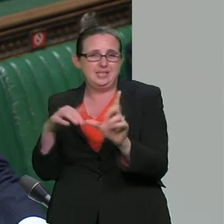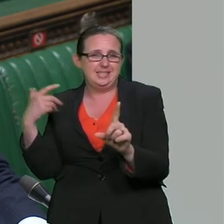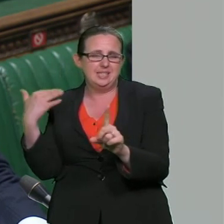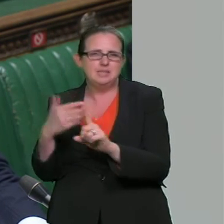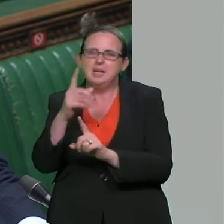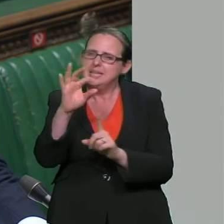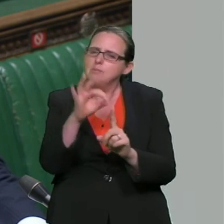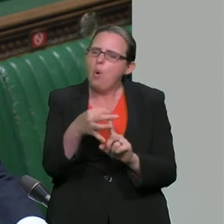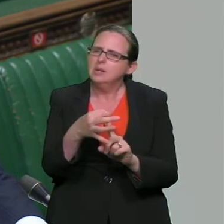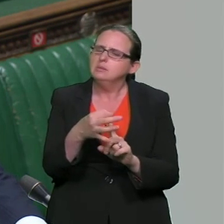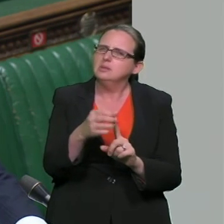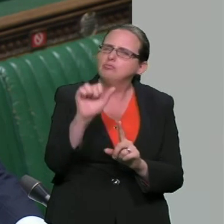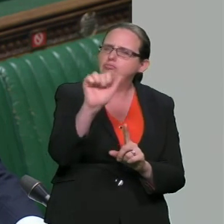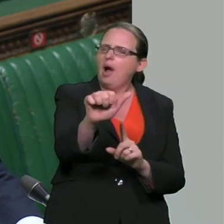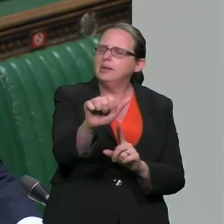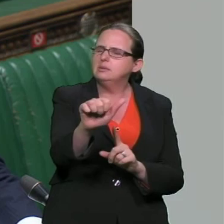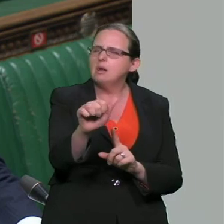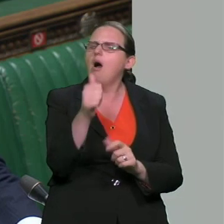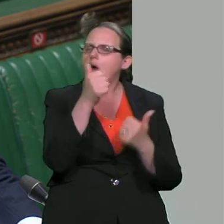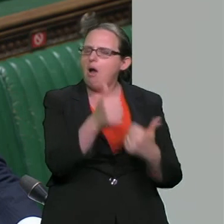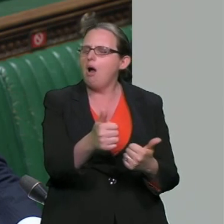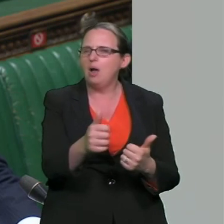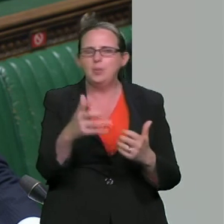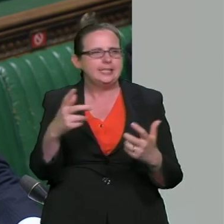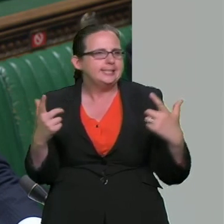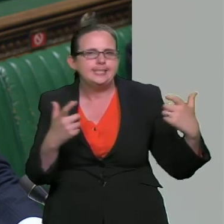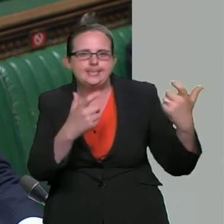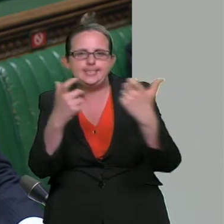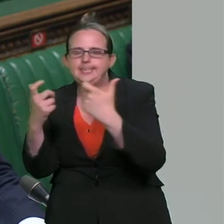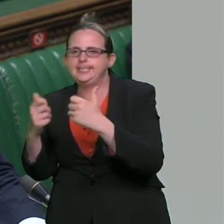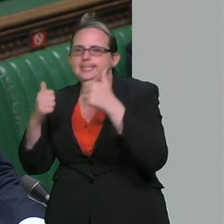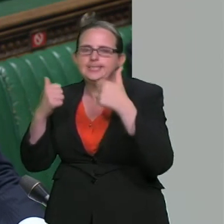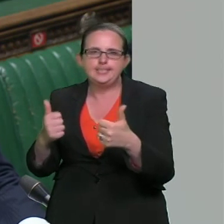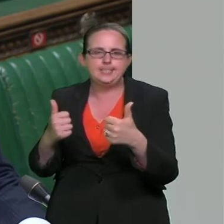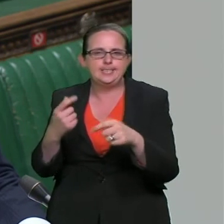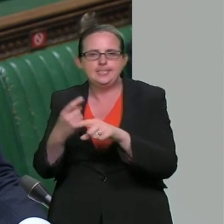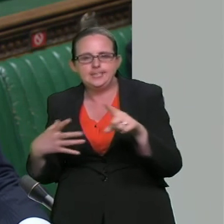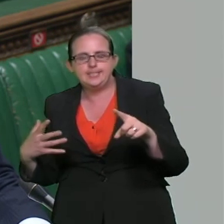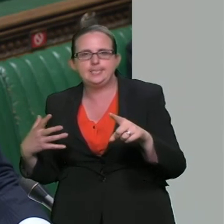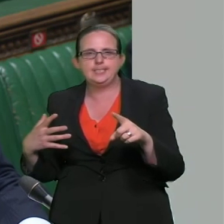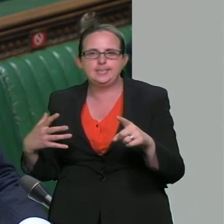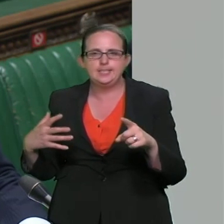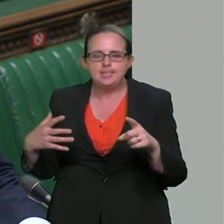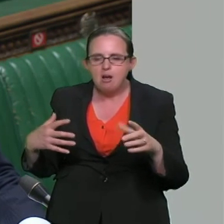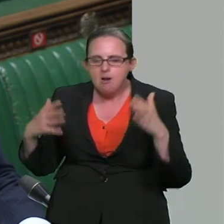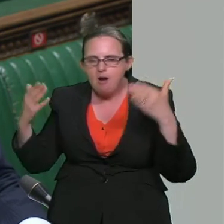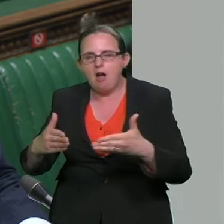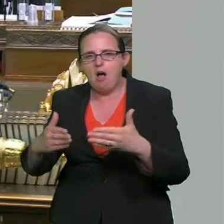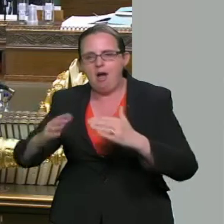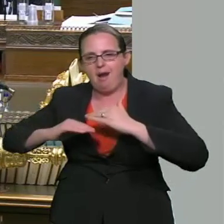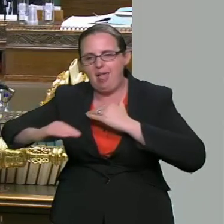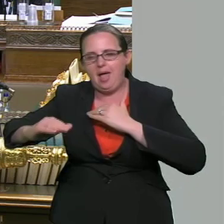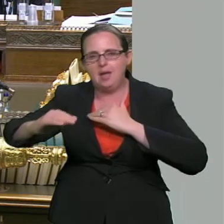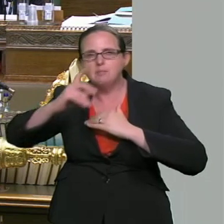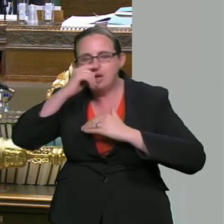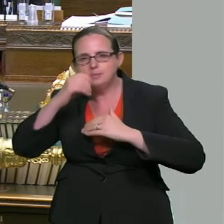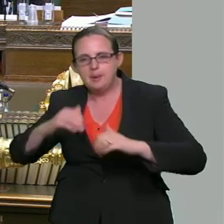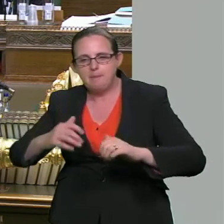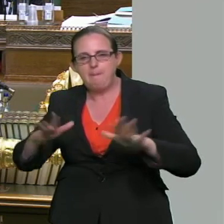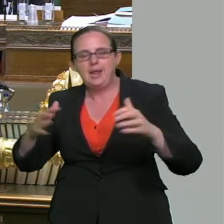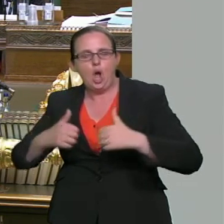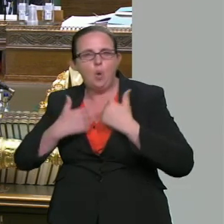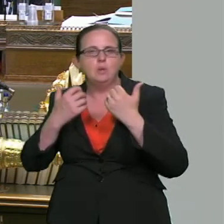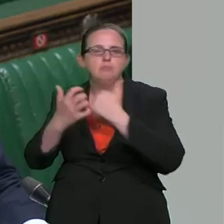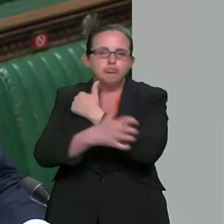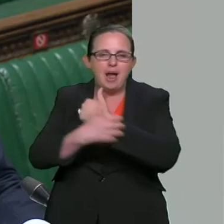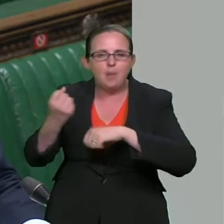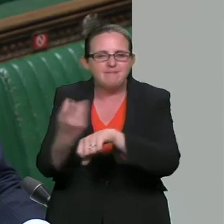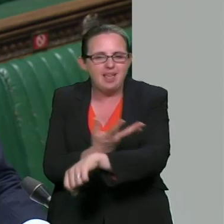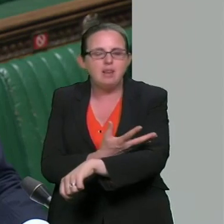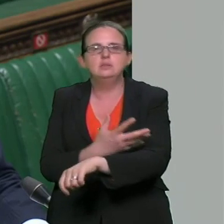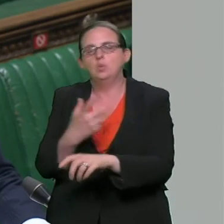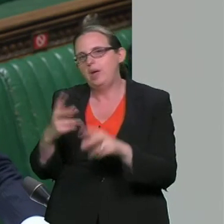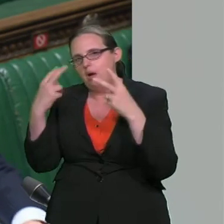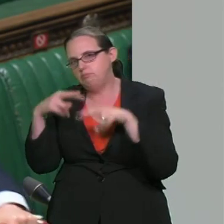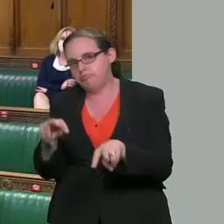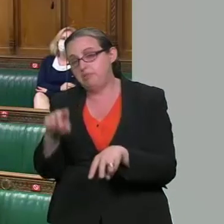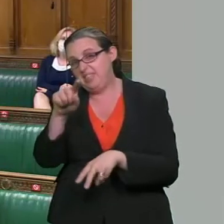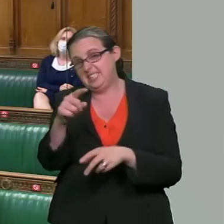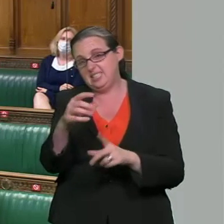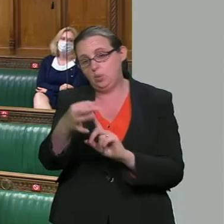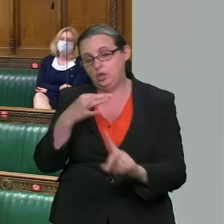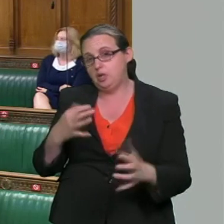As all honourable Members know, we must find better, faster ways of releasing publicly owned land—brownfield sites—for development, and that is exactly why we are looking at the suggestion he makes.